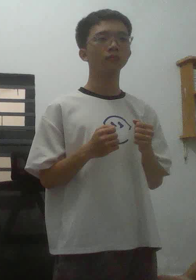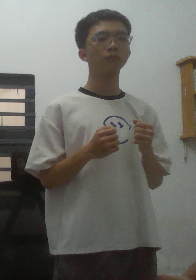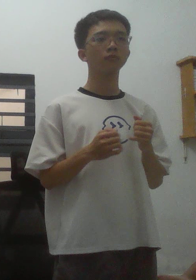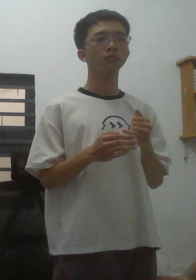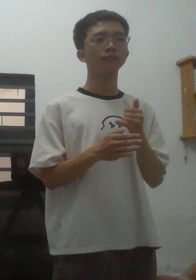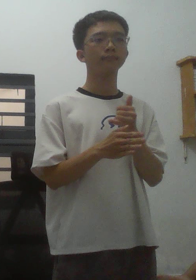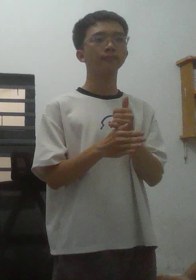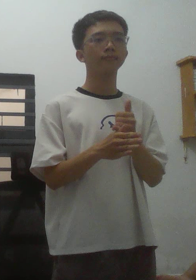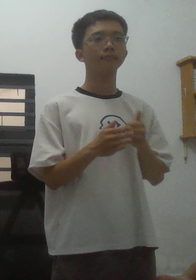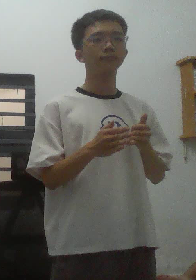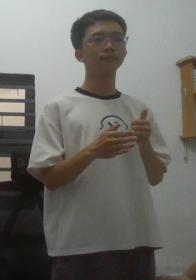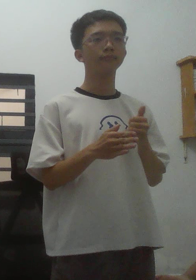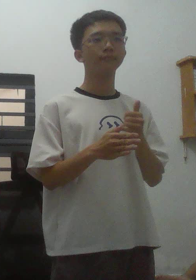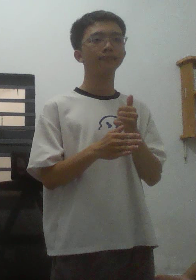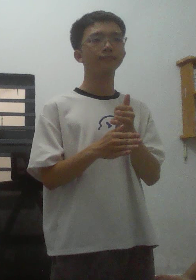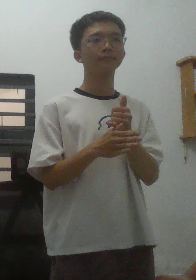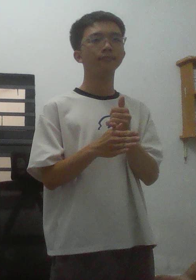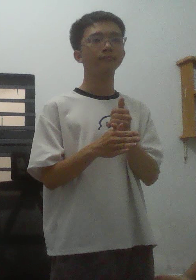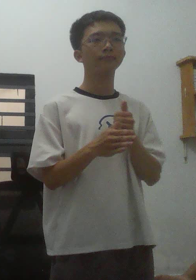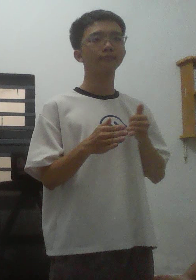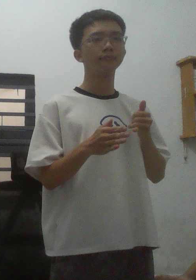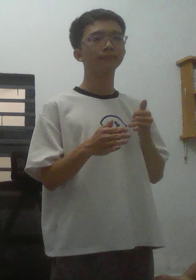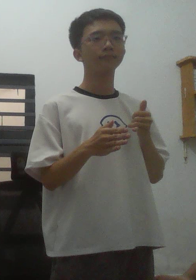cuoi thang